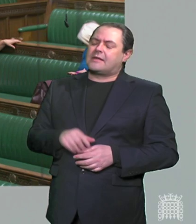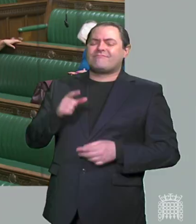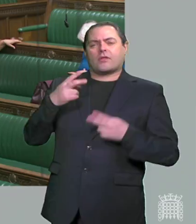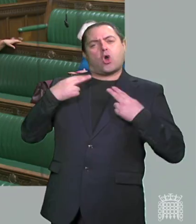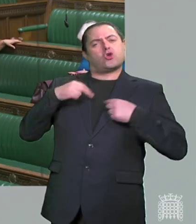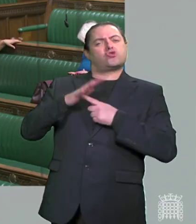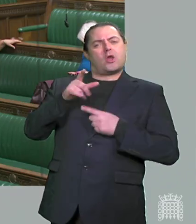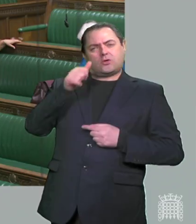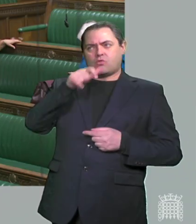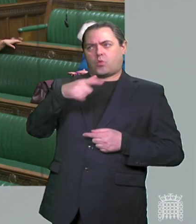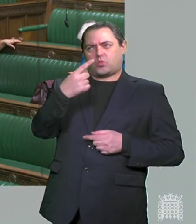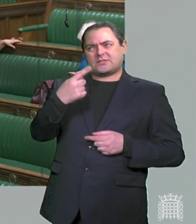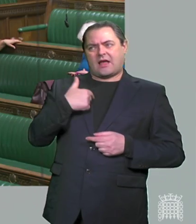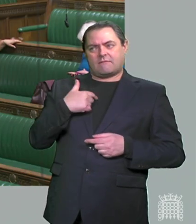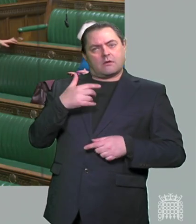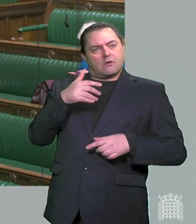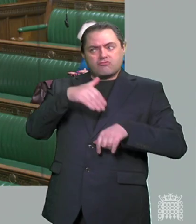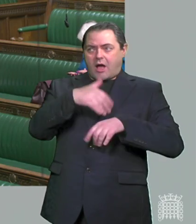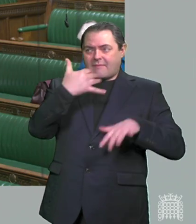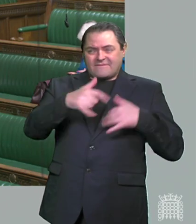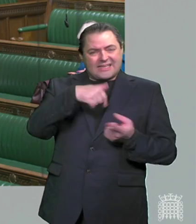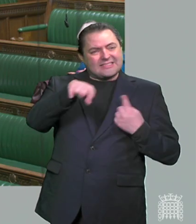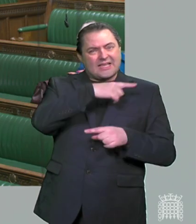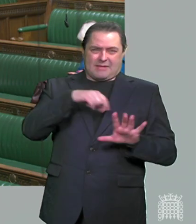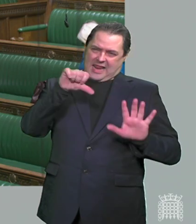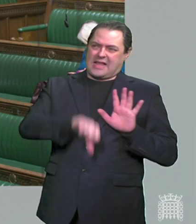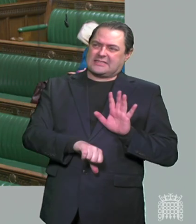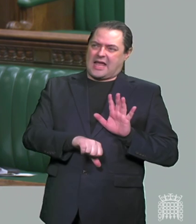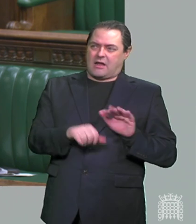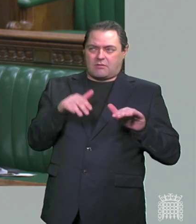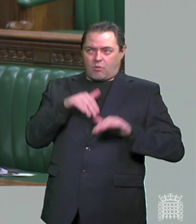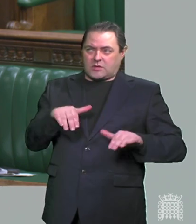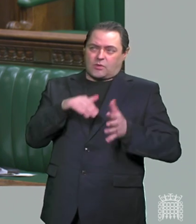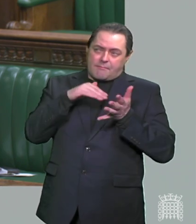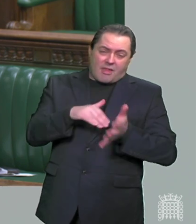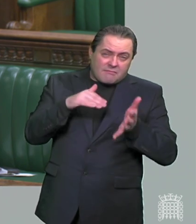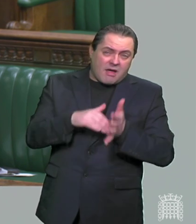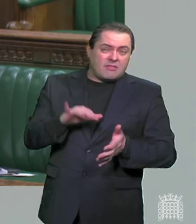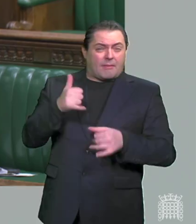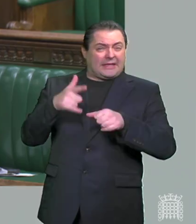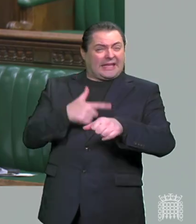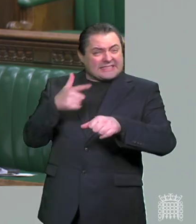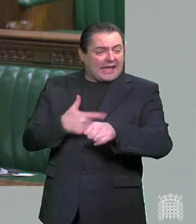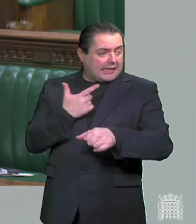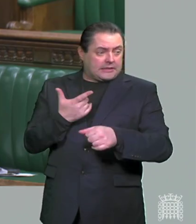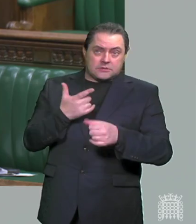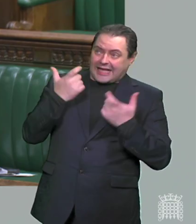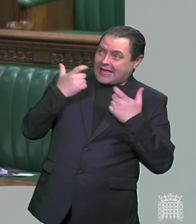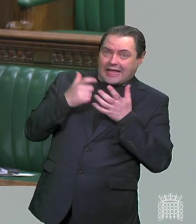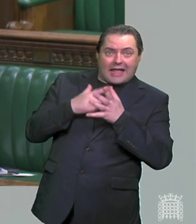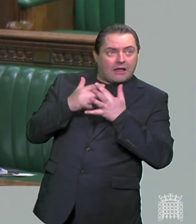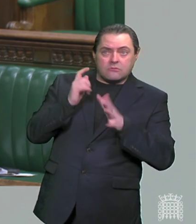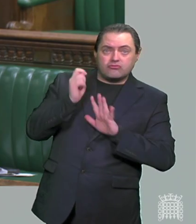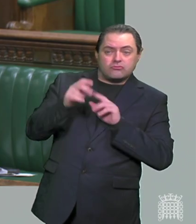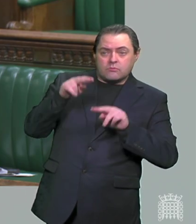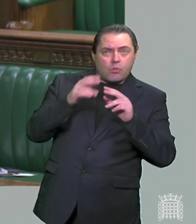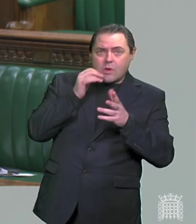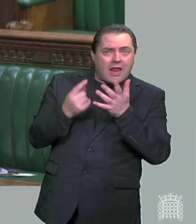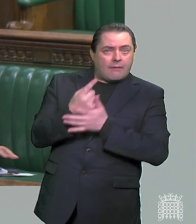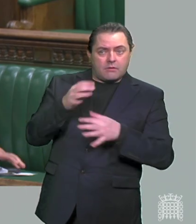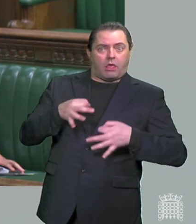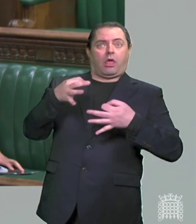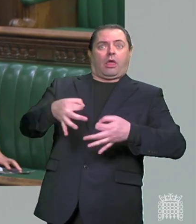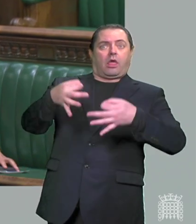The Solicitor General will be aware that victims of crime are being badly let down, waiting months and years for their cases to come to court.